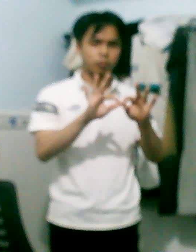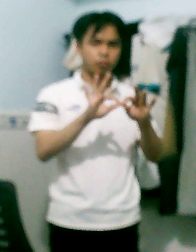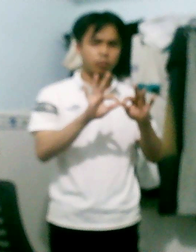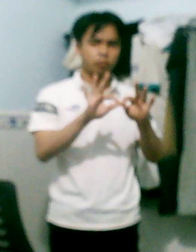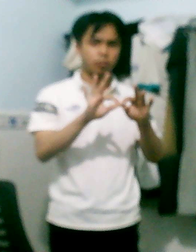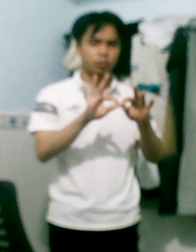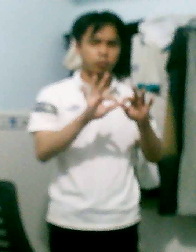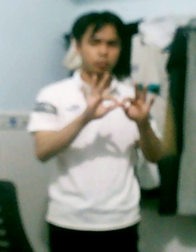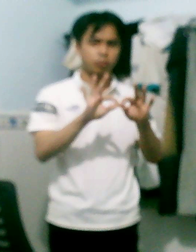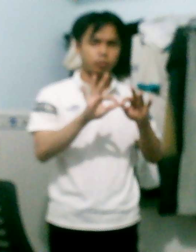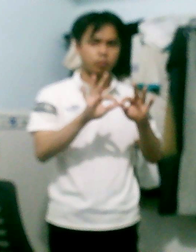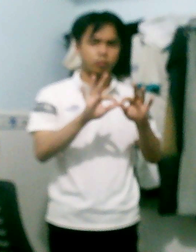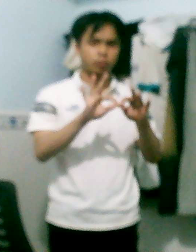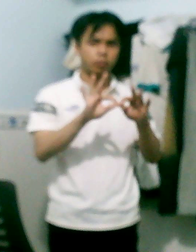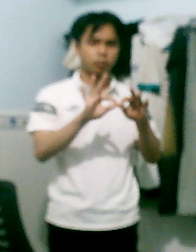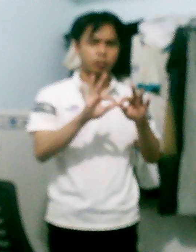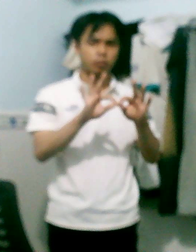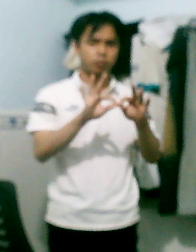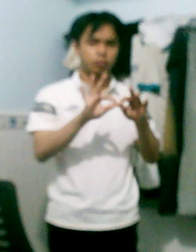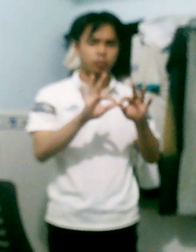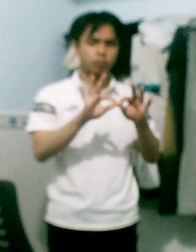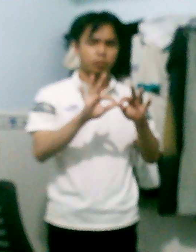phien dich